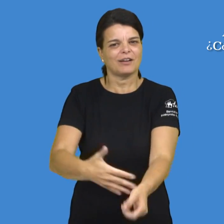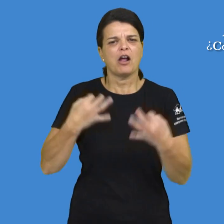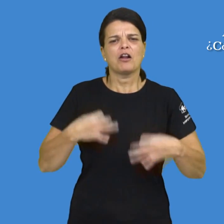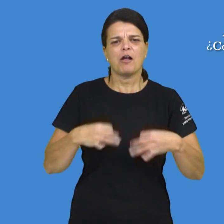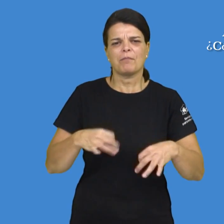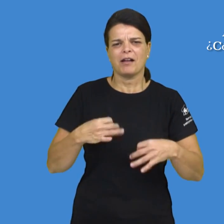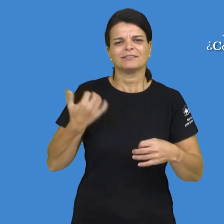normal